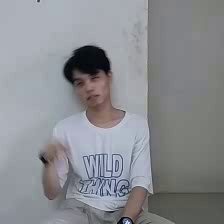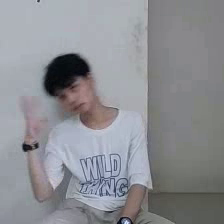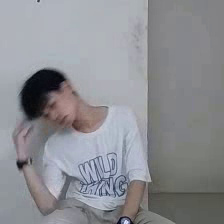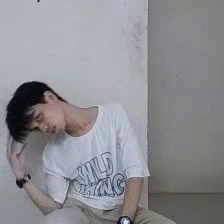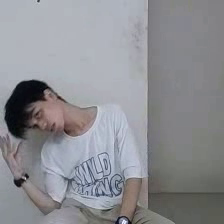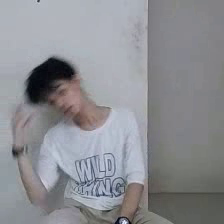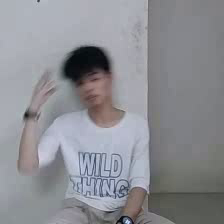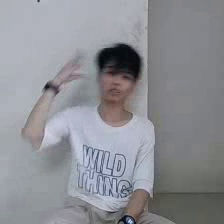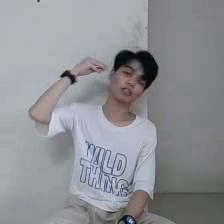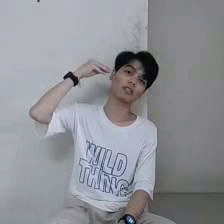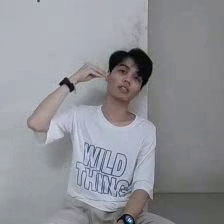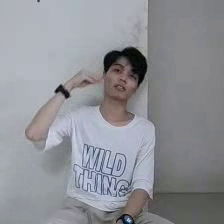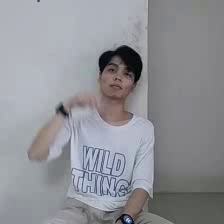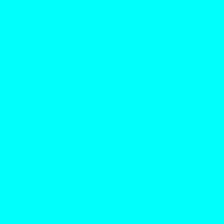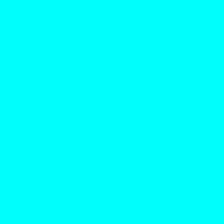Băn khoăn